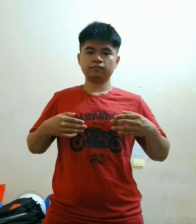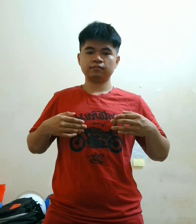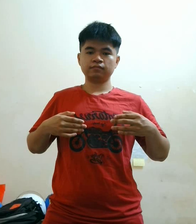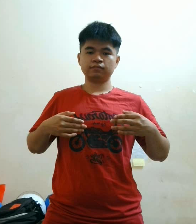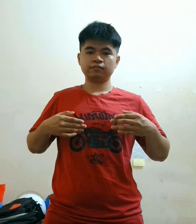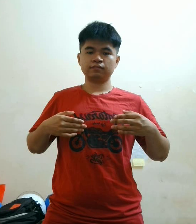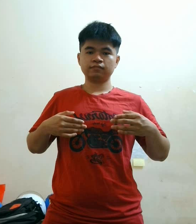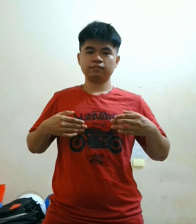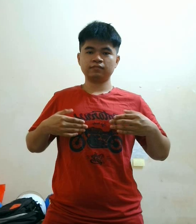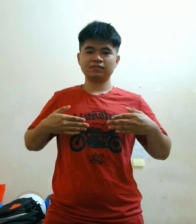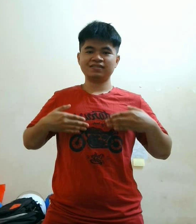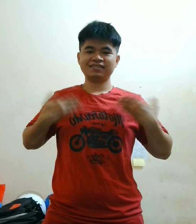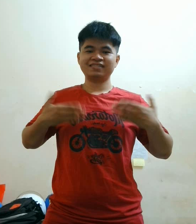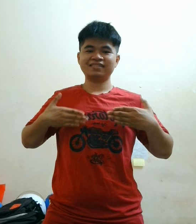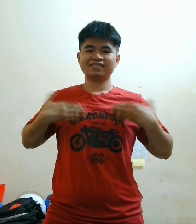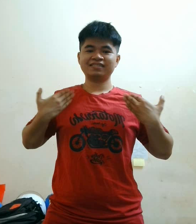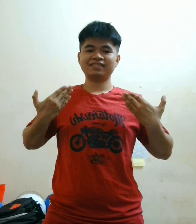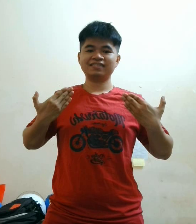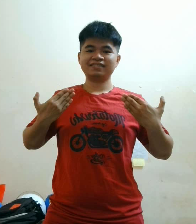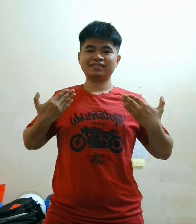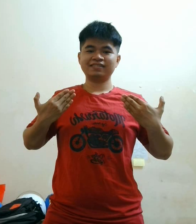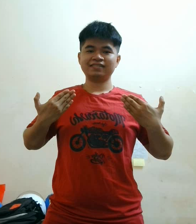vui ve